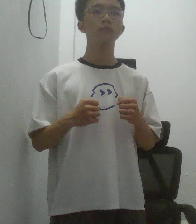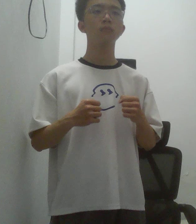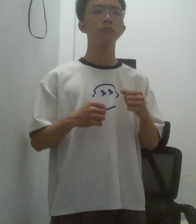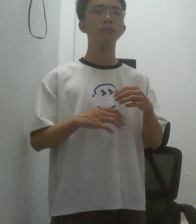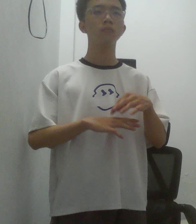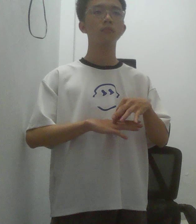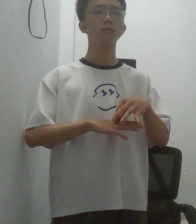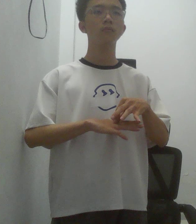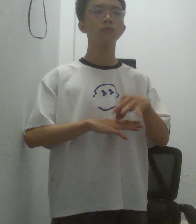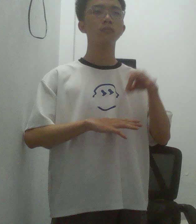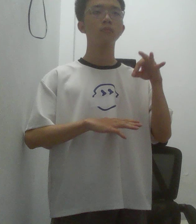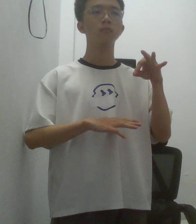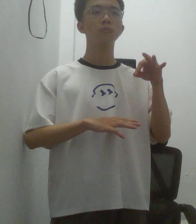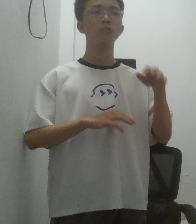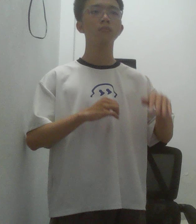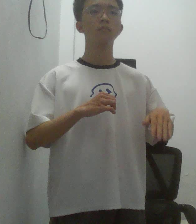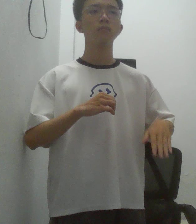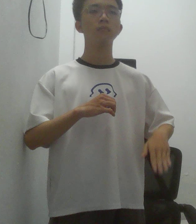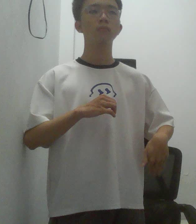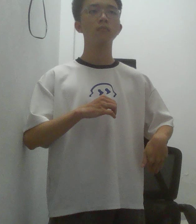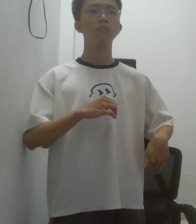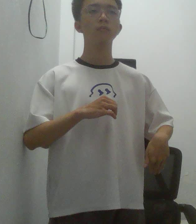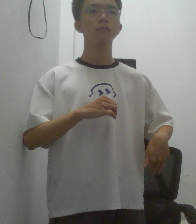tuan sau